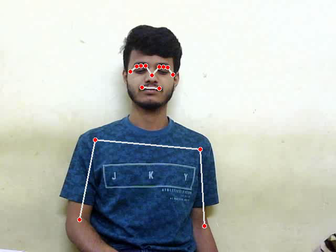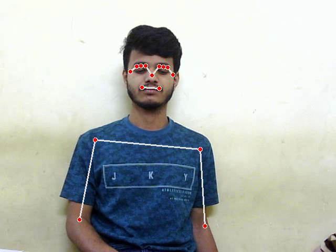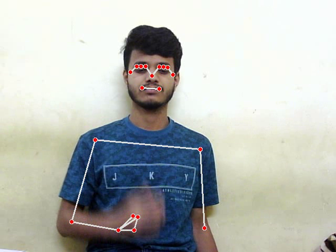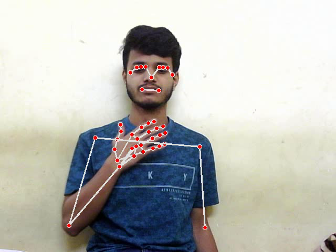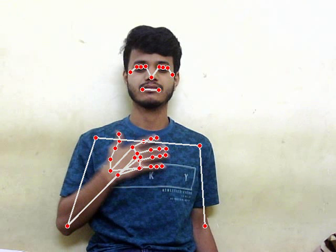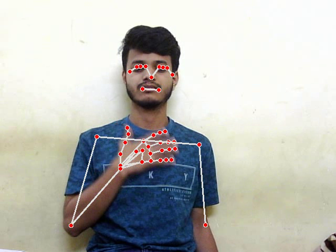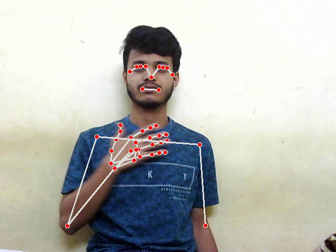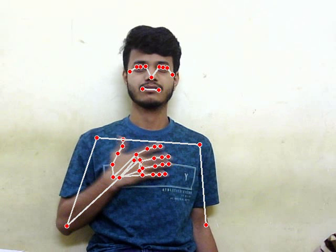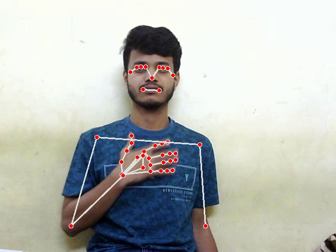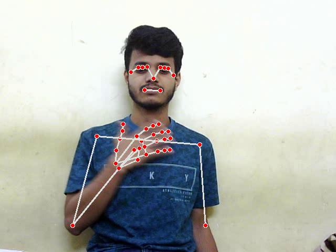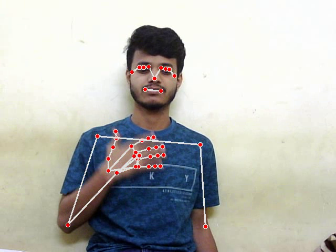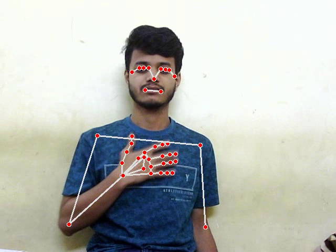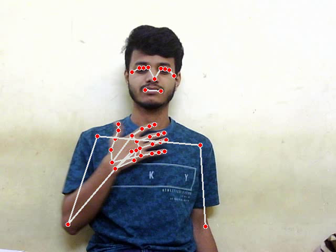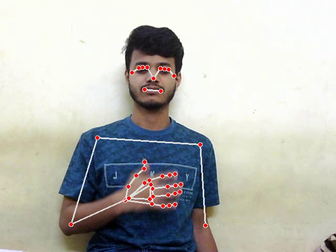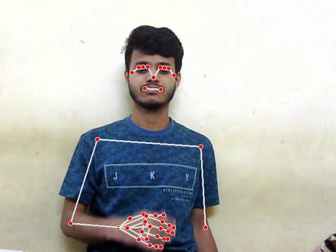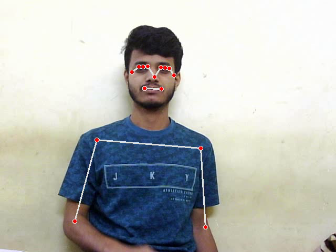please